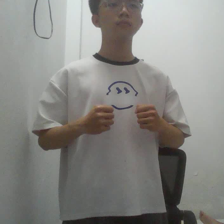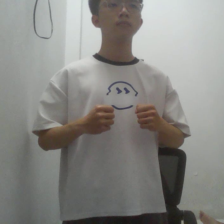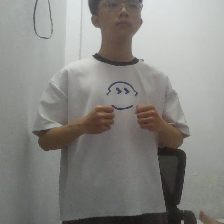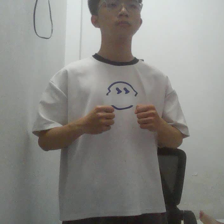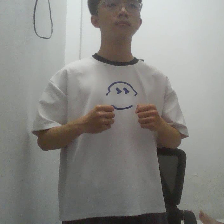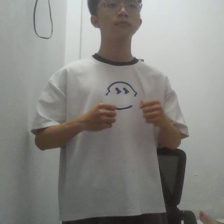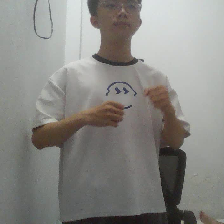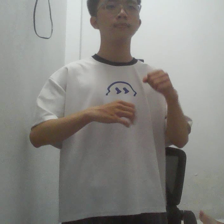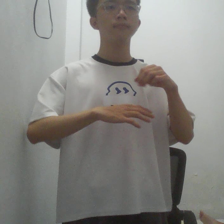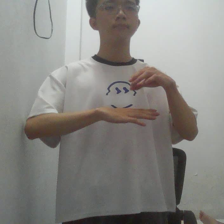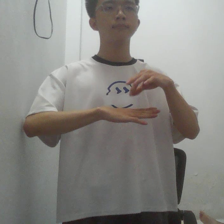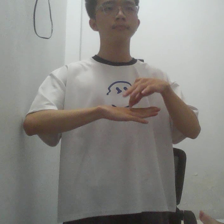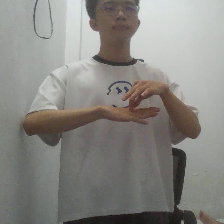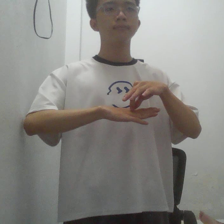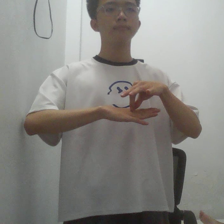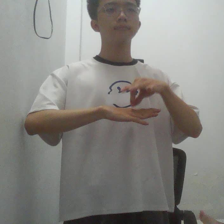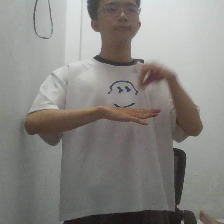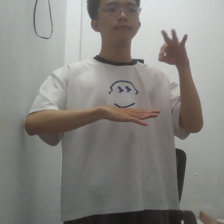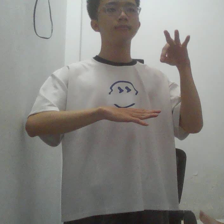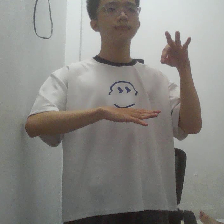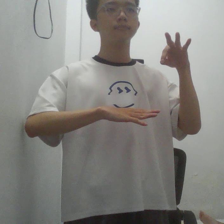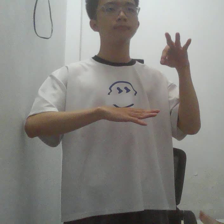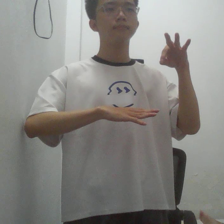tuan